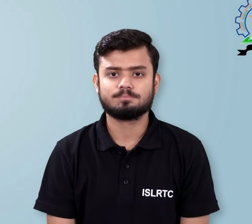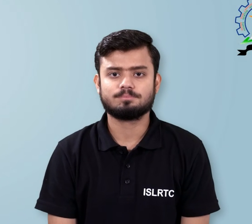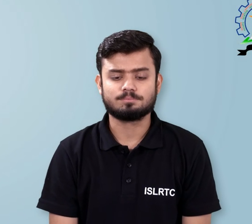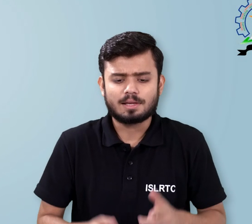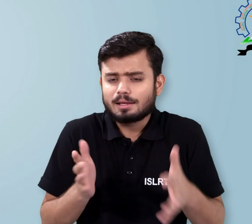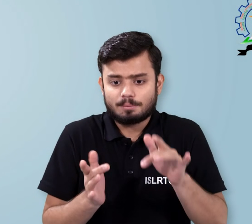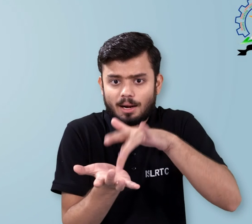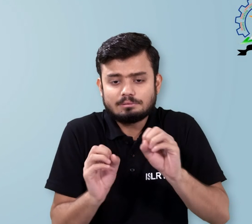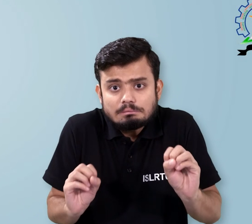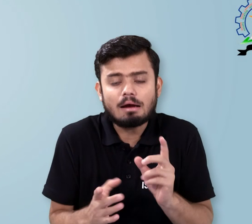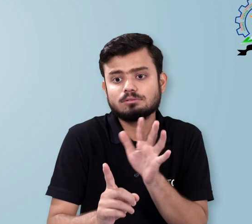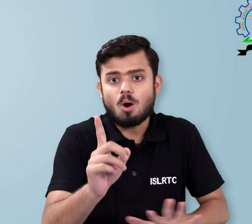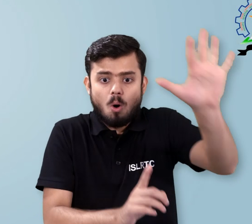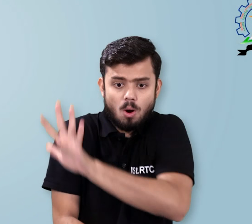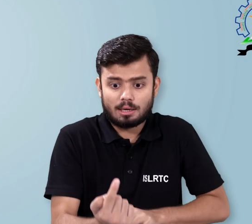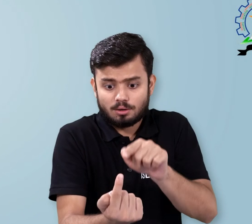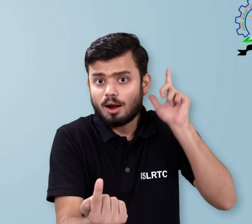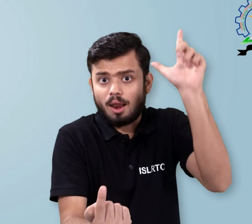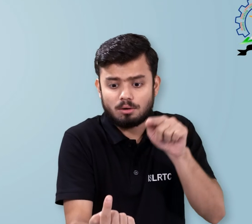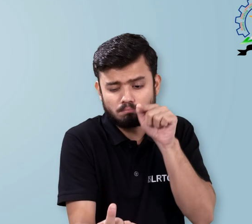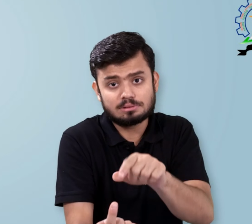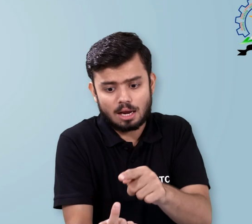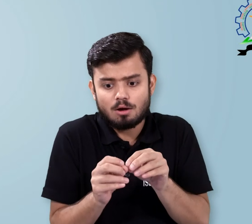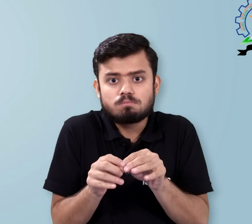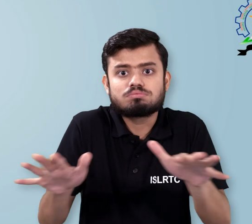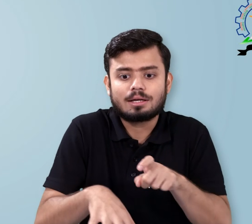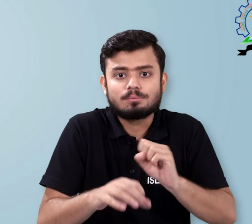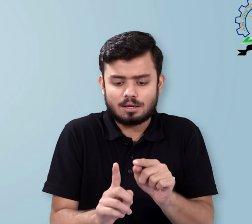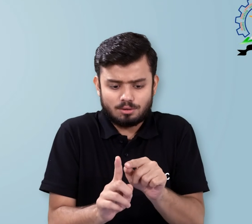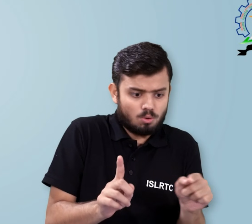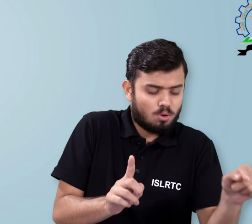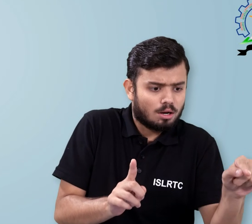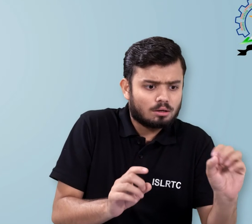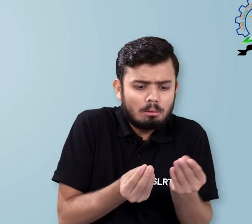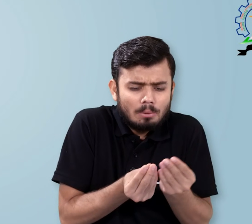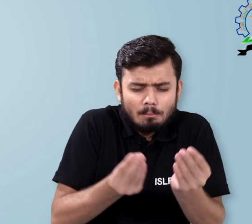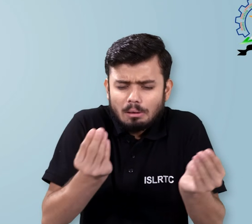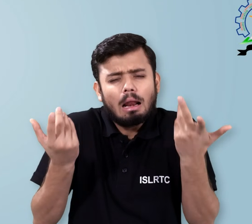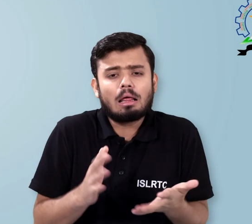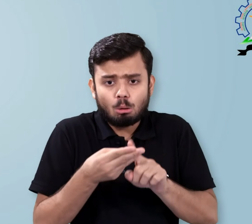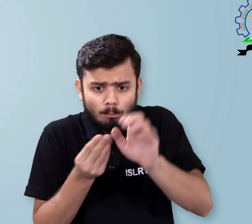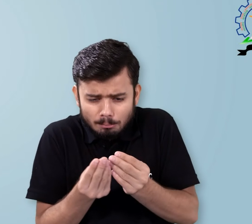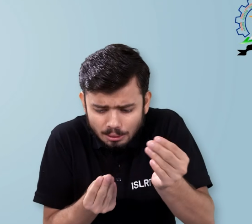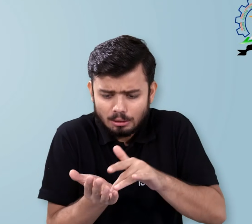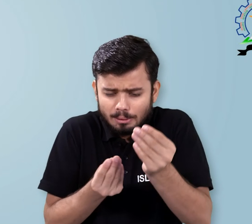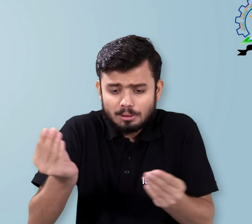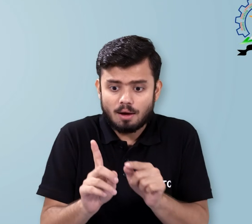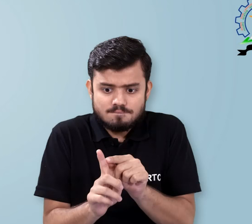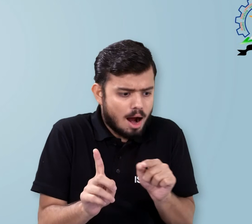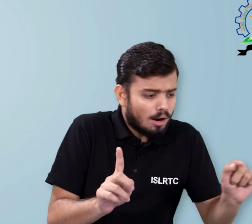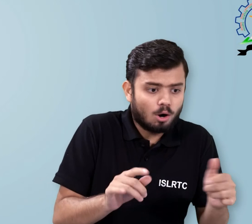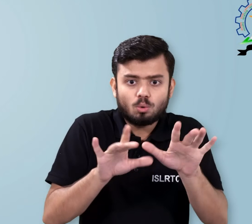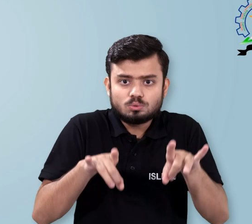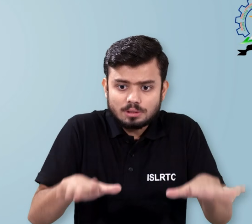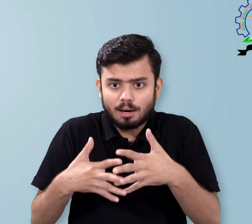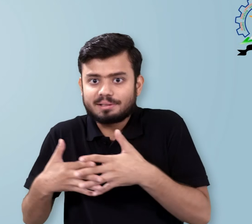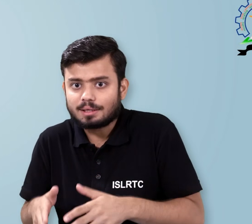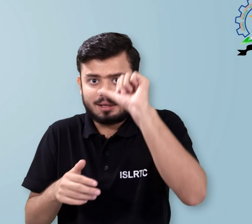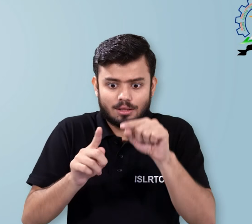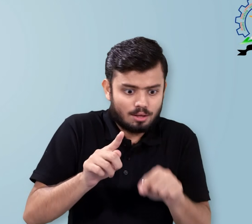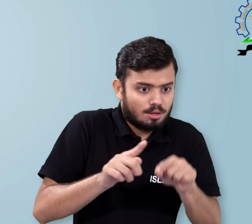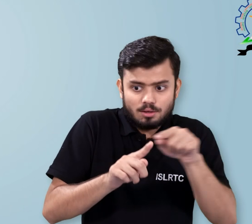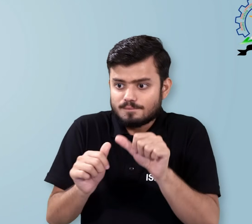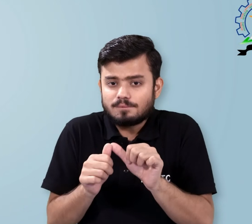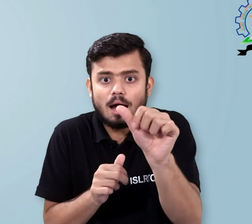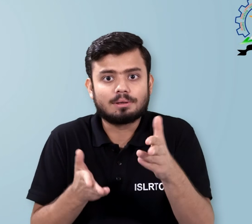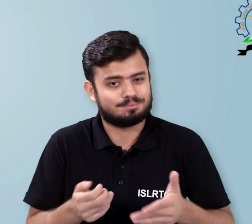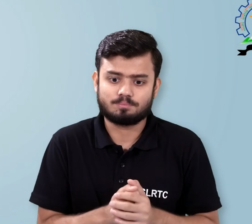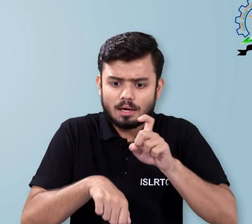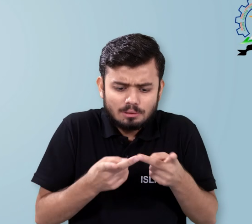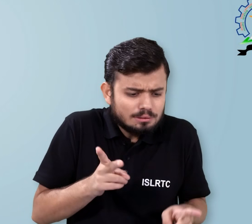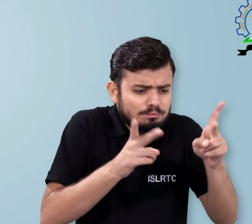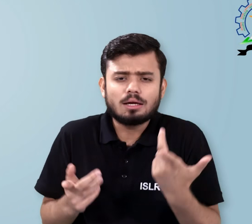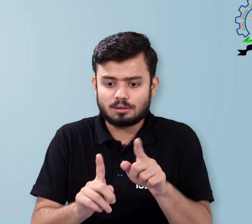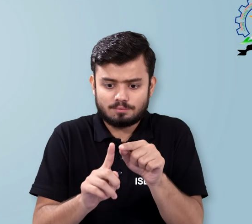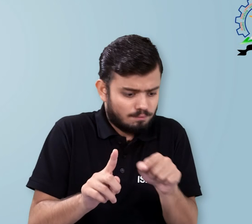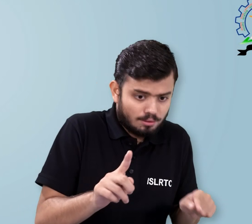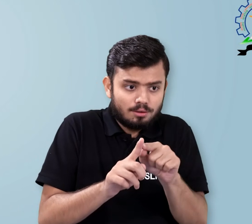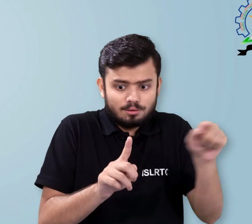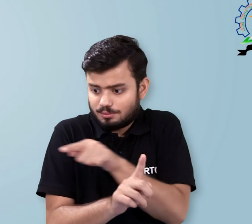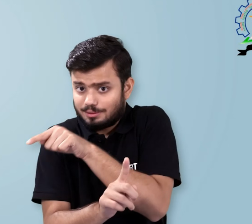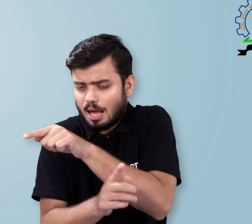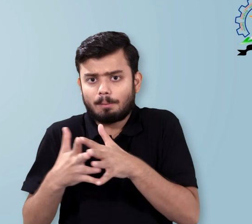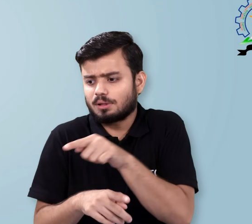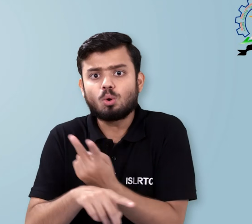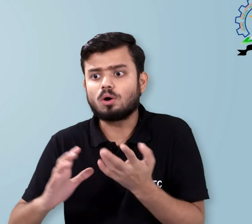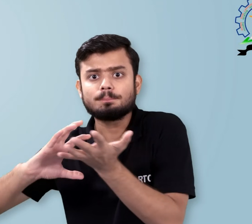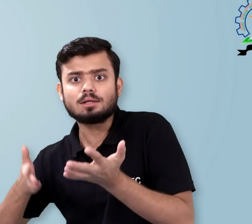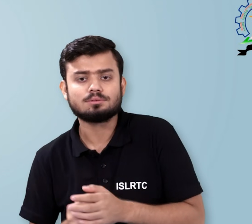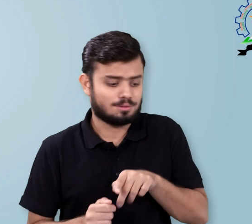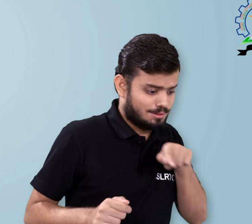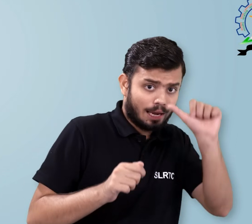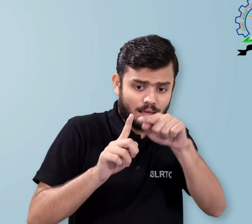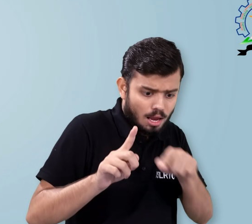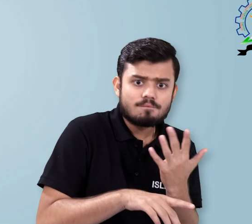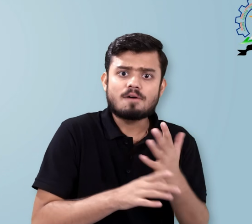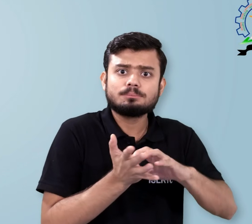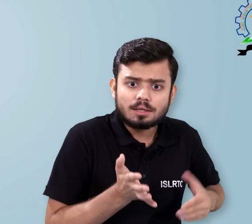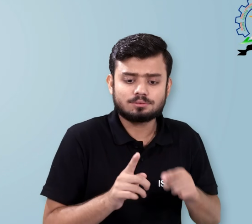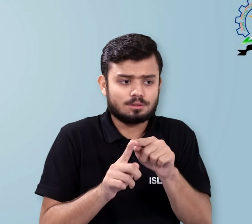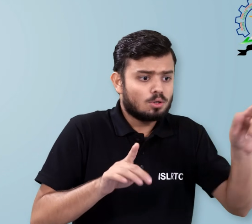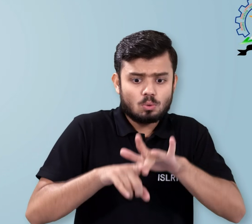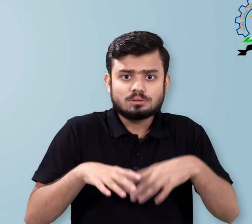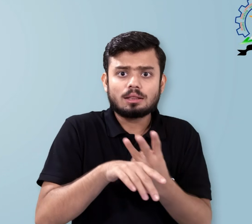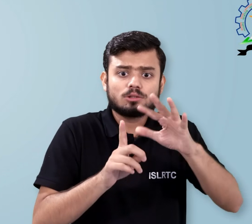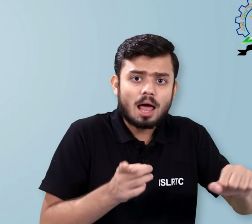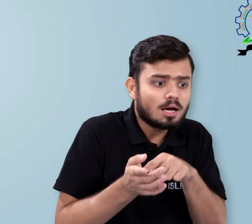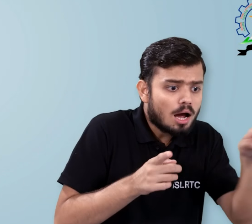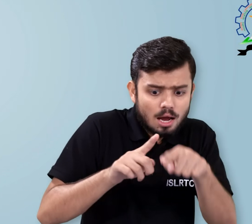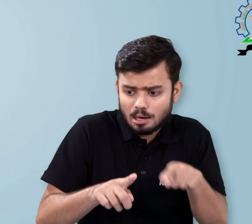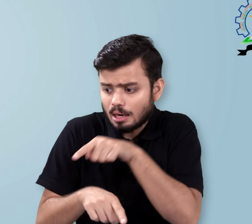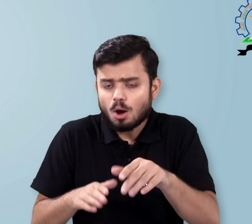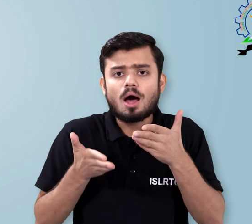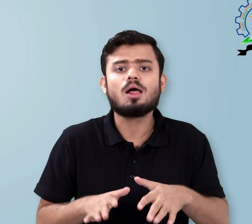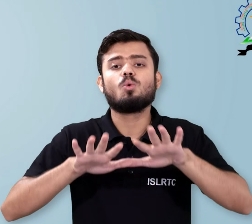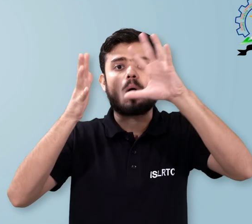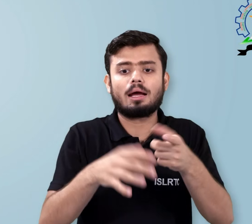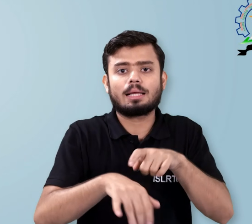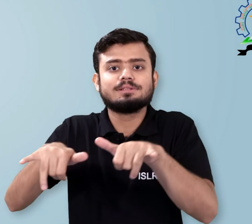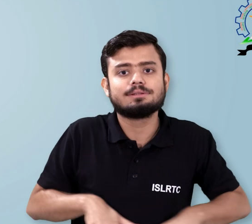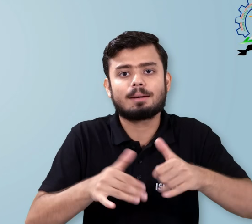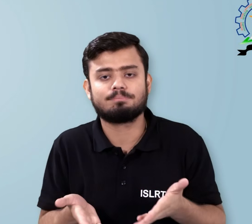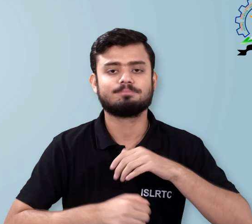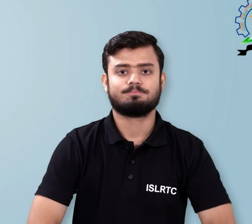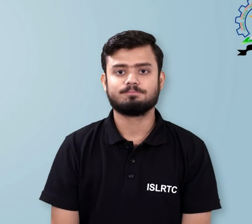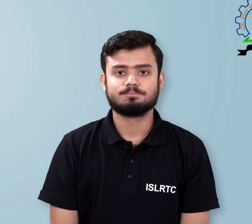The mean solar time at the Royal Observatory in Greenwich, London, used as a reference time for the world.